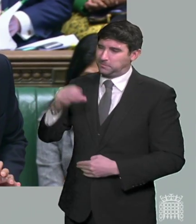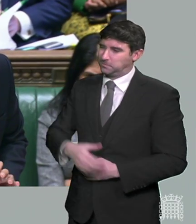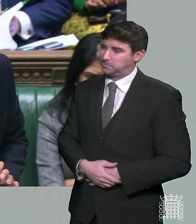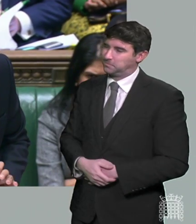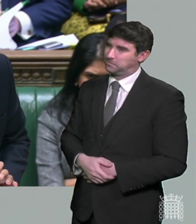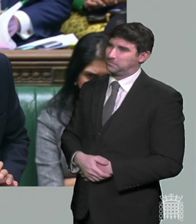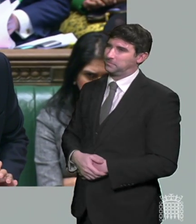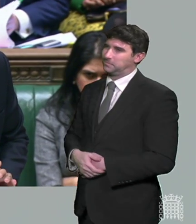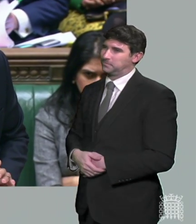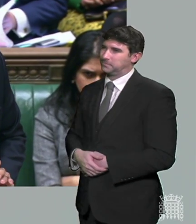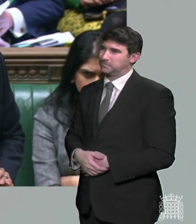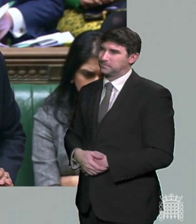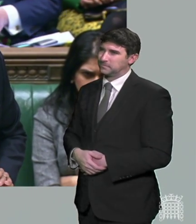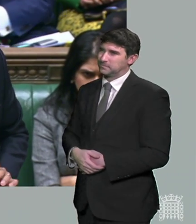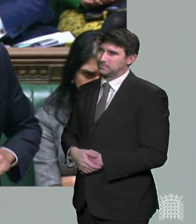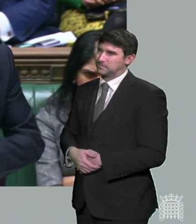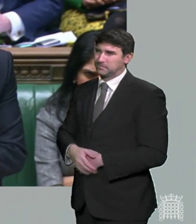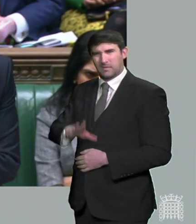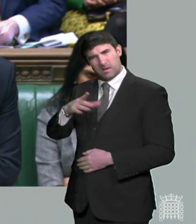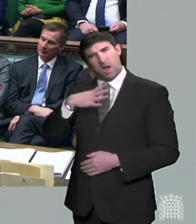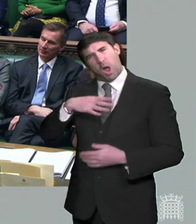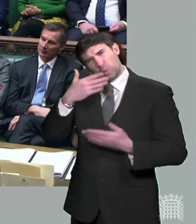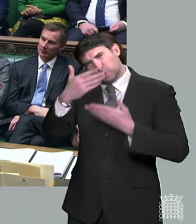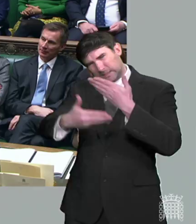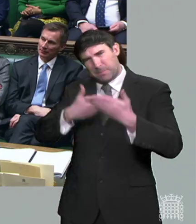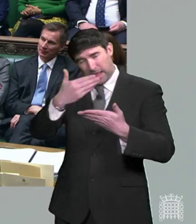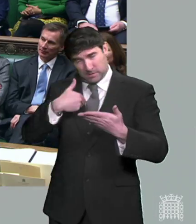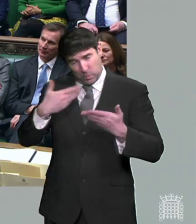Let me just outline to the honourable Gentleman what exactly has happened.